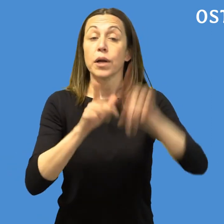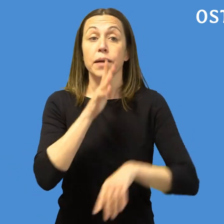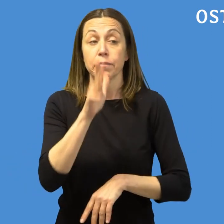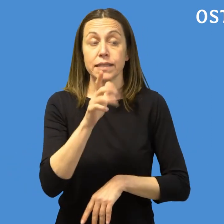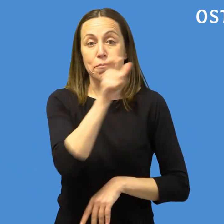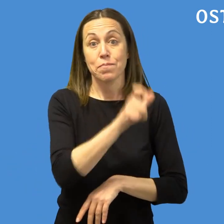motivo